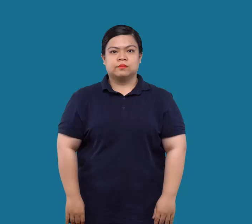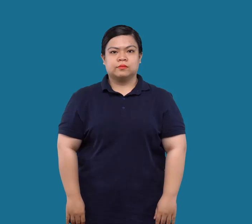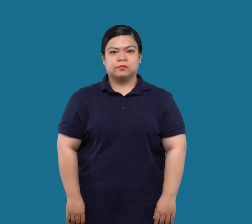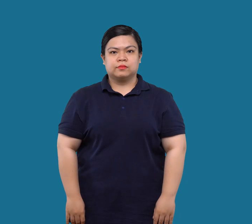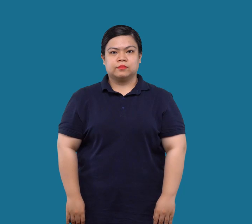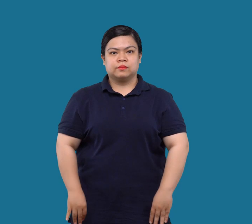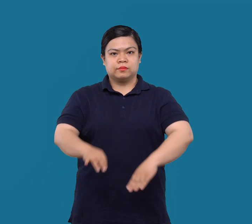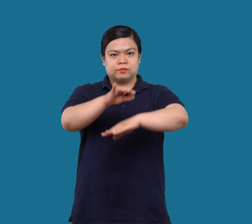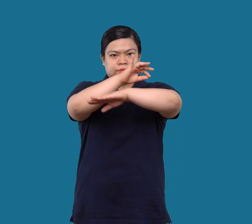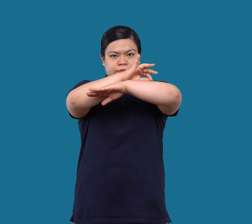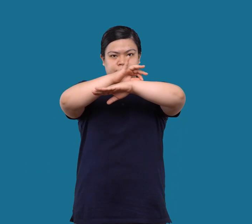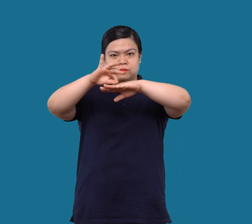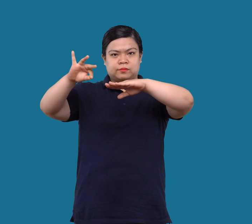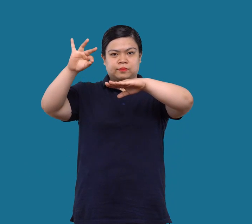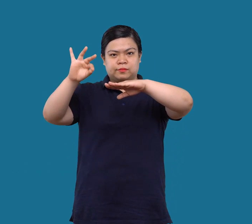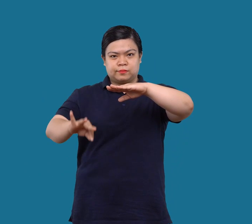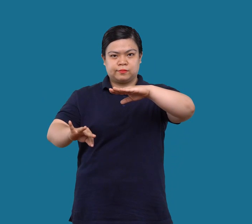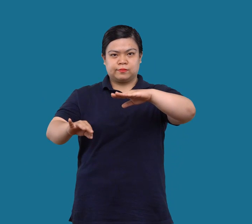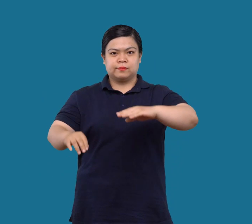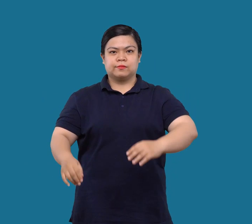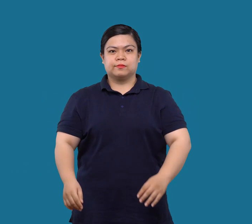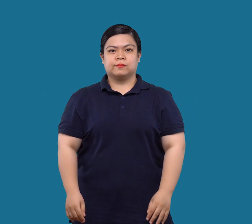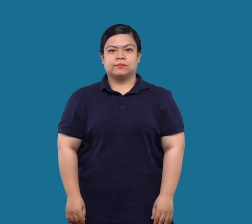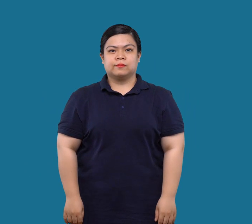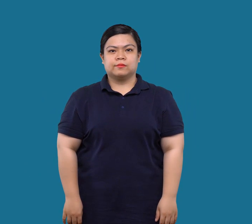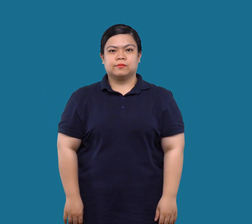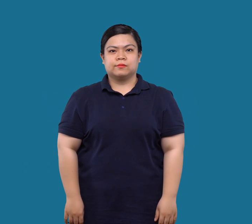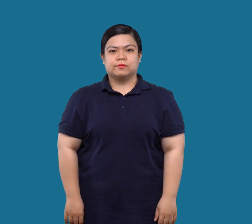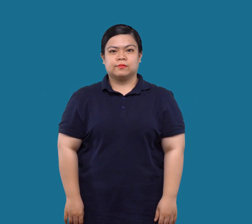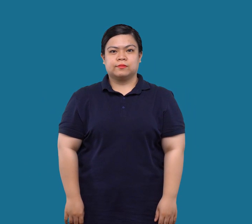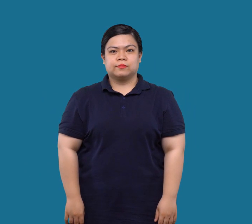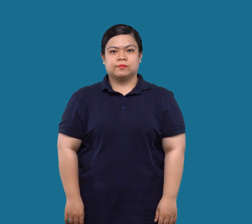thiết kế